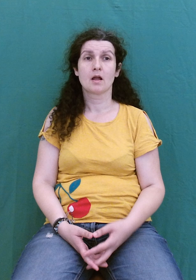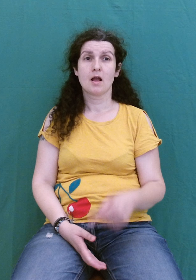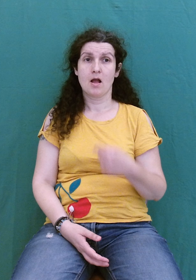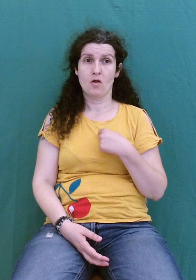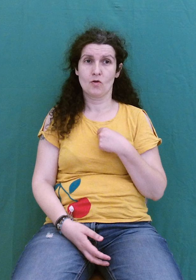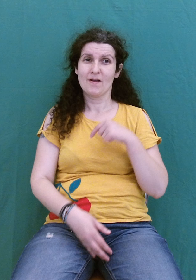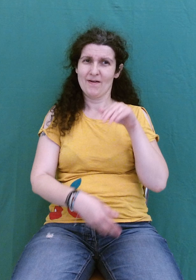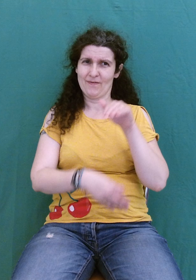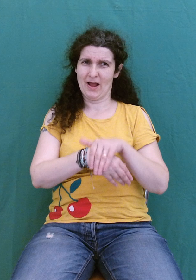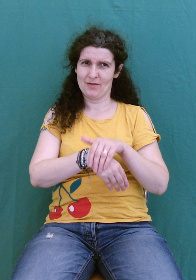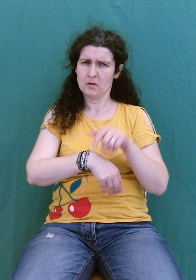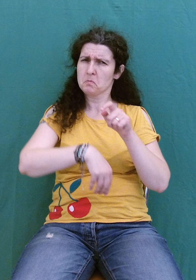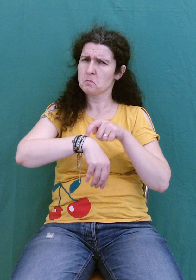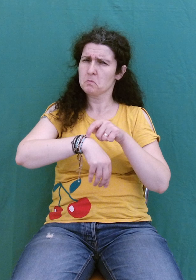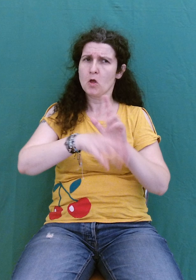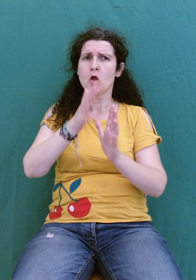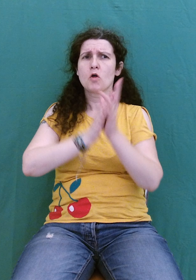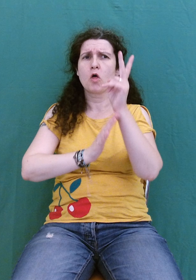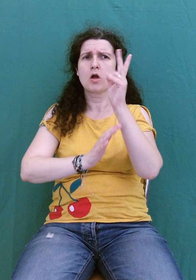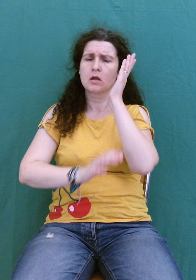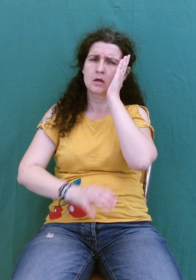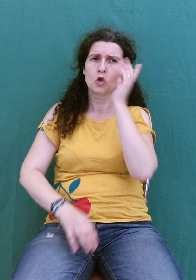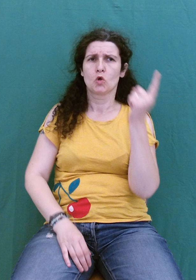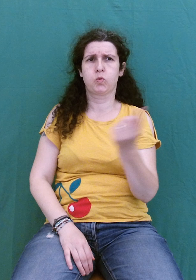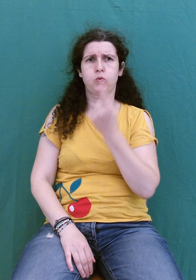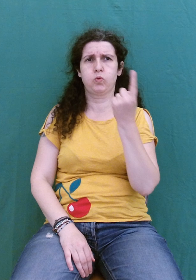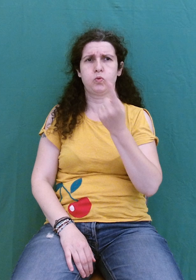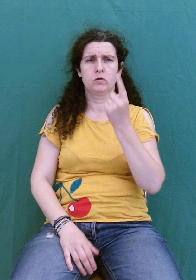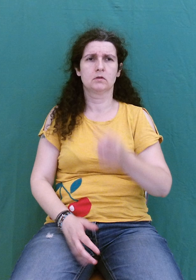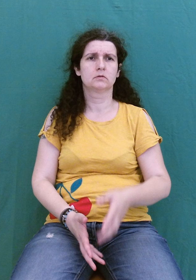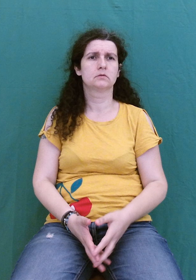ΕΓΩ ΒΡΑΔΥ ΩΡΑ 12(ΔΩΔΕΚΑ) ΞΑΠΛΩΝΩ ΣΥΝΗΘΩΣ